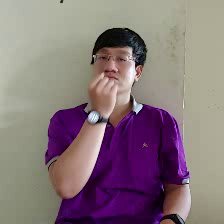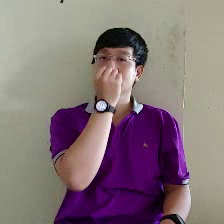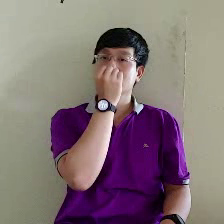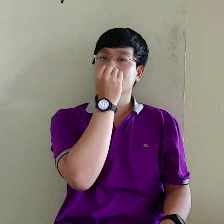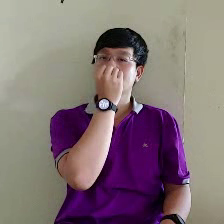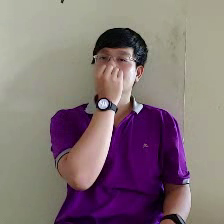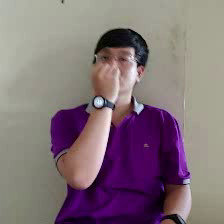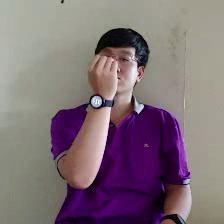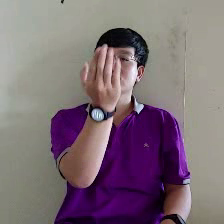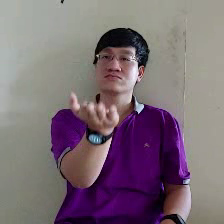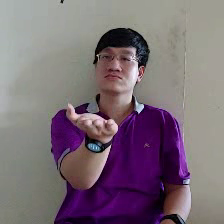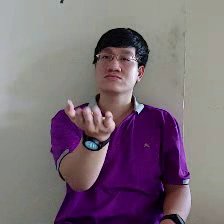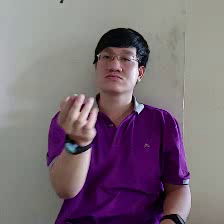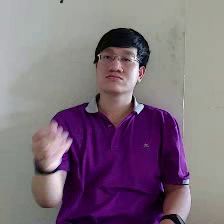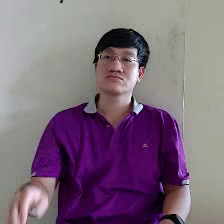Cảm ơn